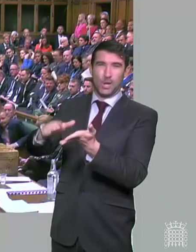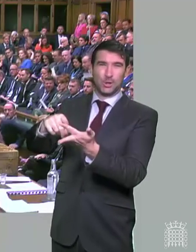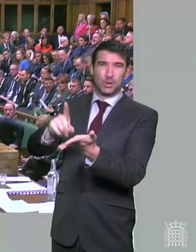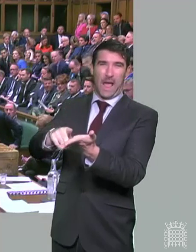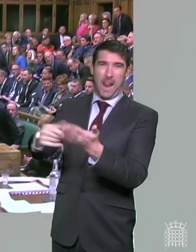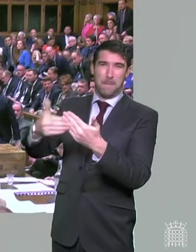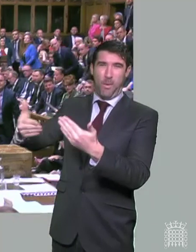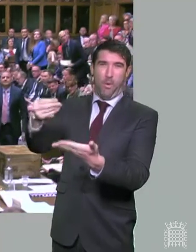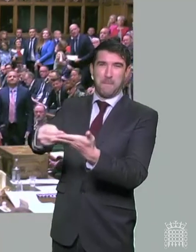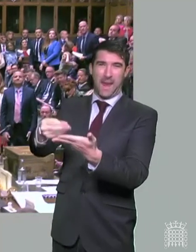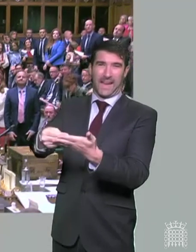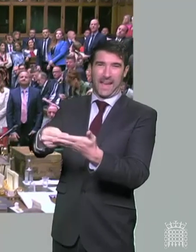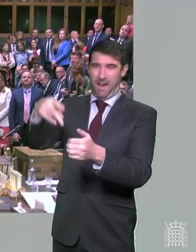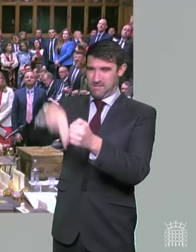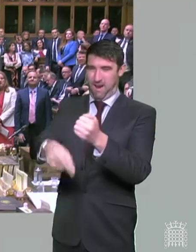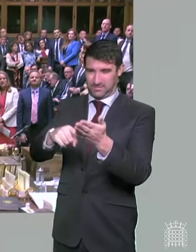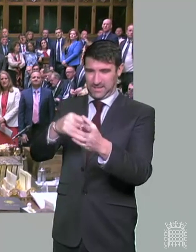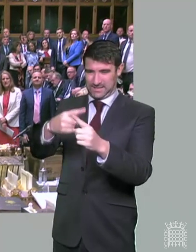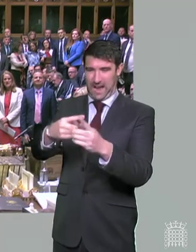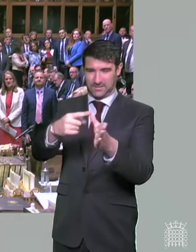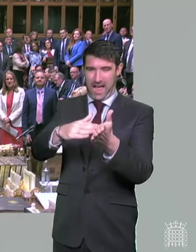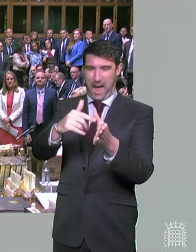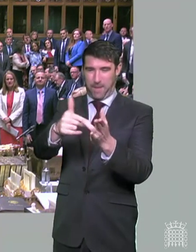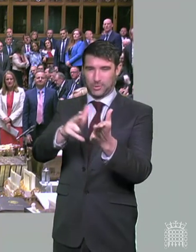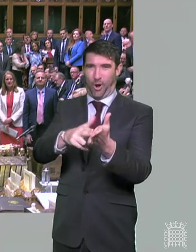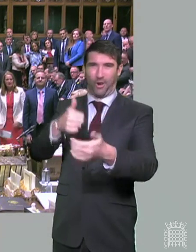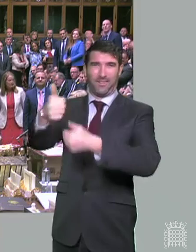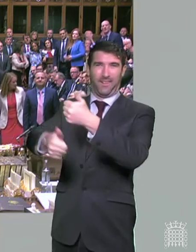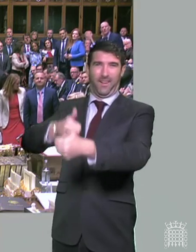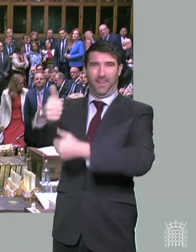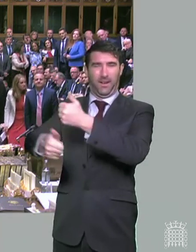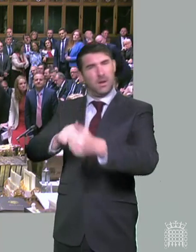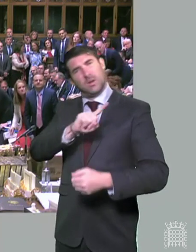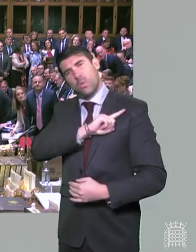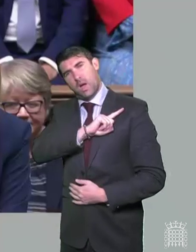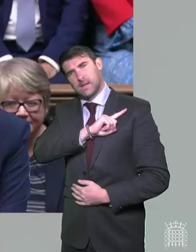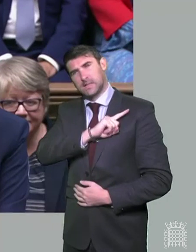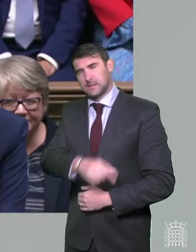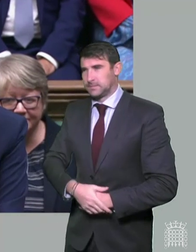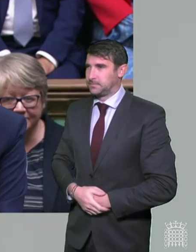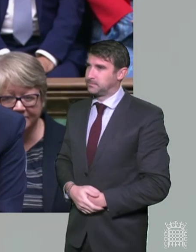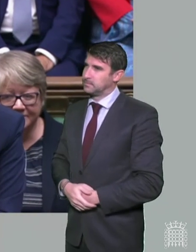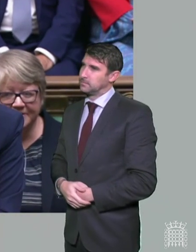I am on the side of people who work hard and do the right thing.